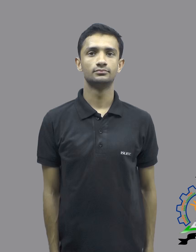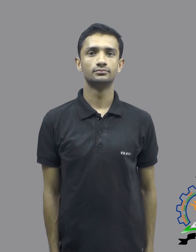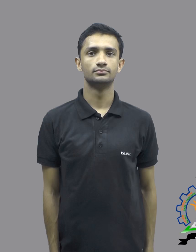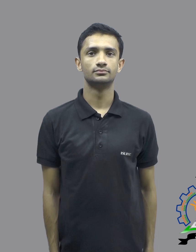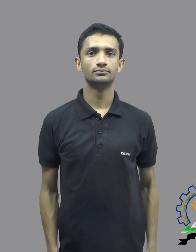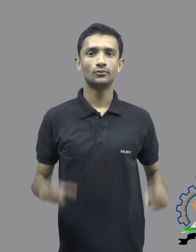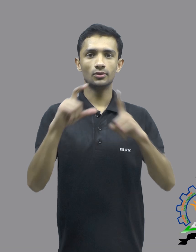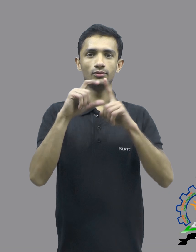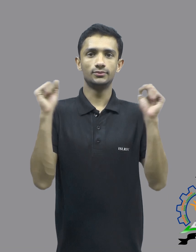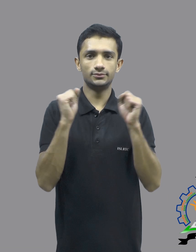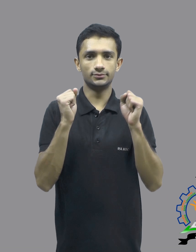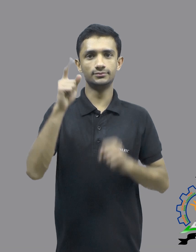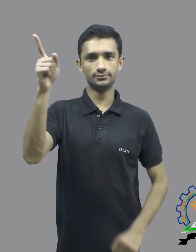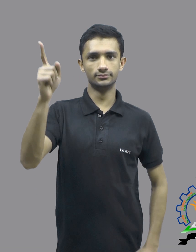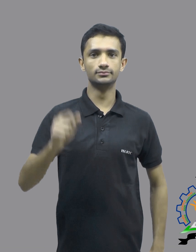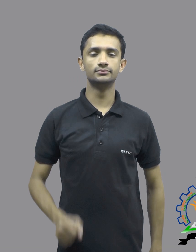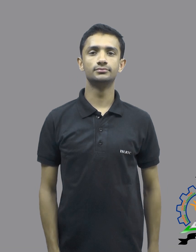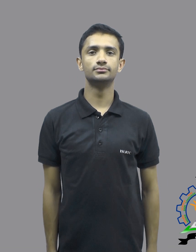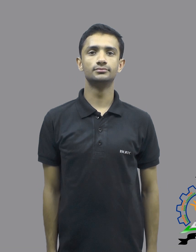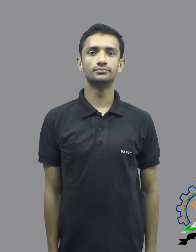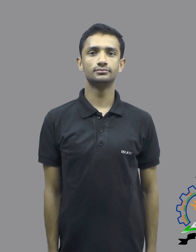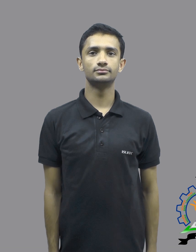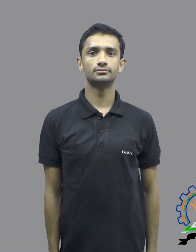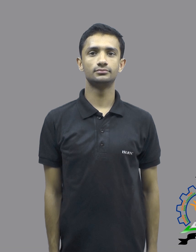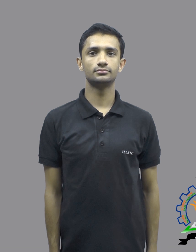Dehradun